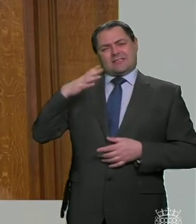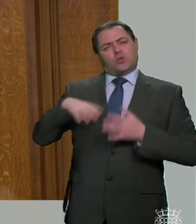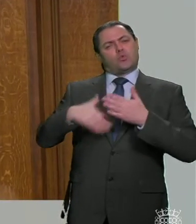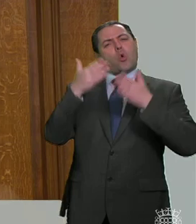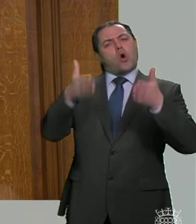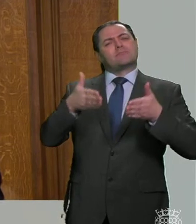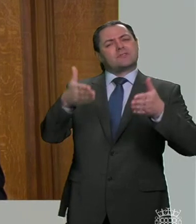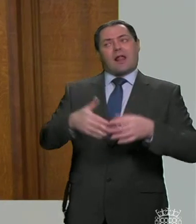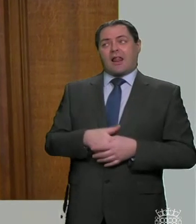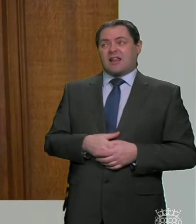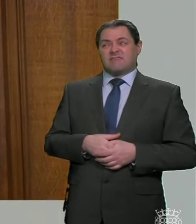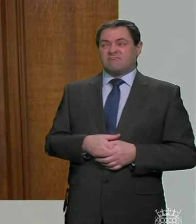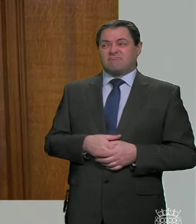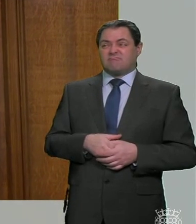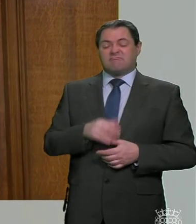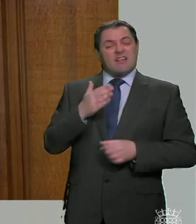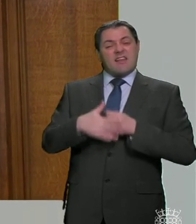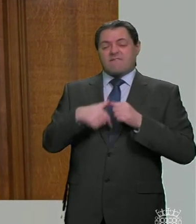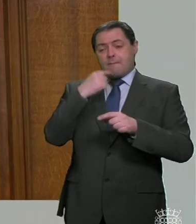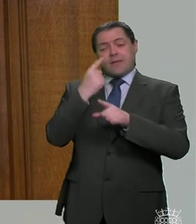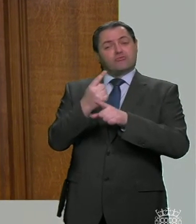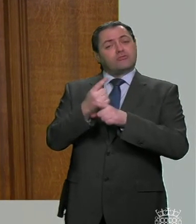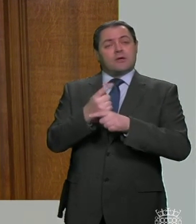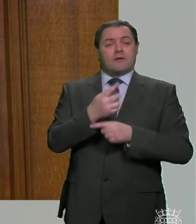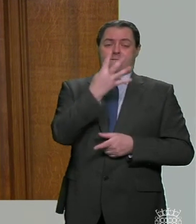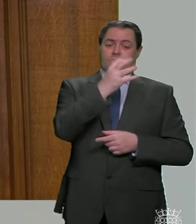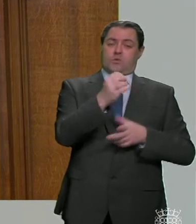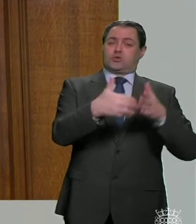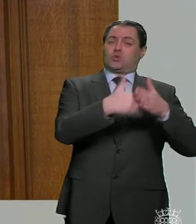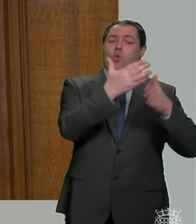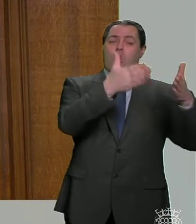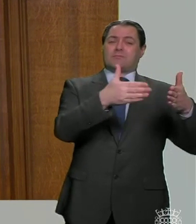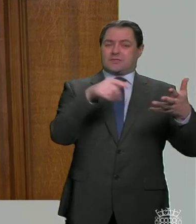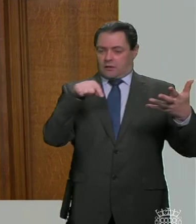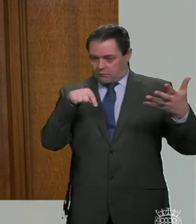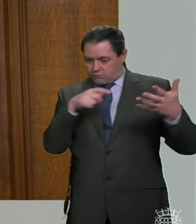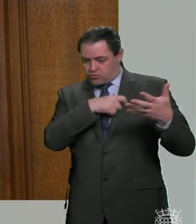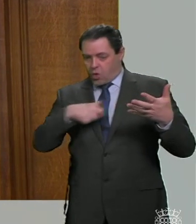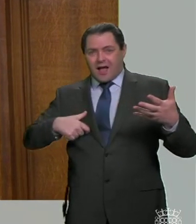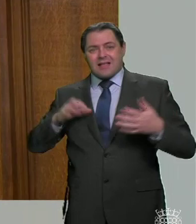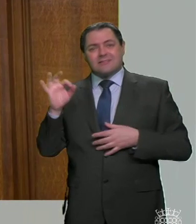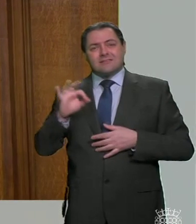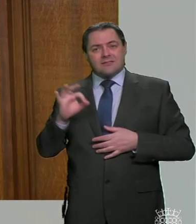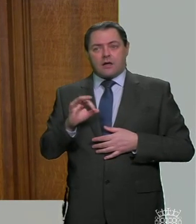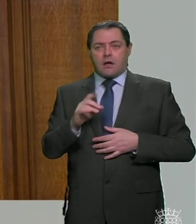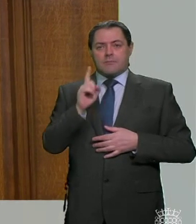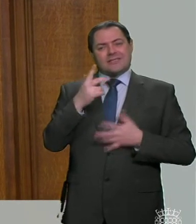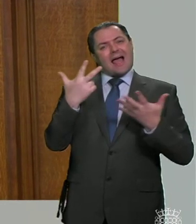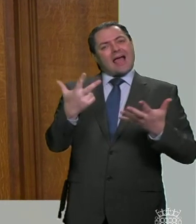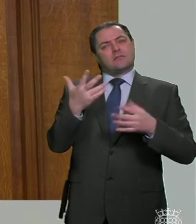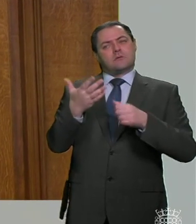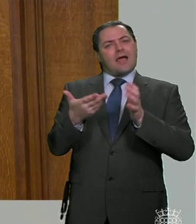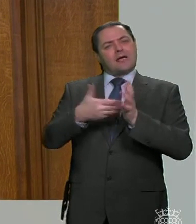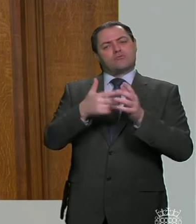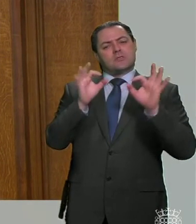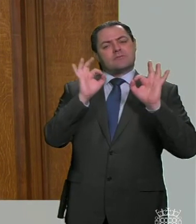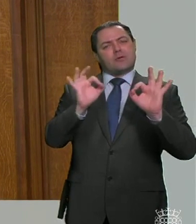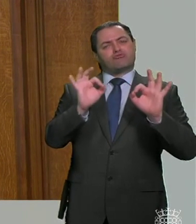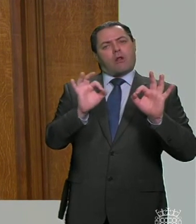Sadly, Doncaster was not mentioned among the first 40 hospitals promised in the manifesto, but the building of a further eight specialist hospitals was.